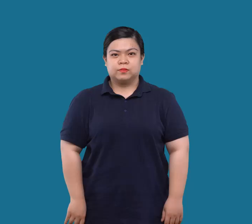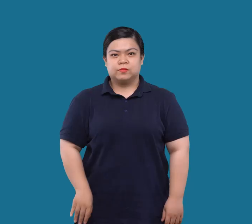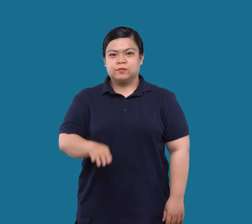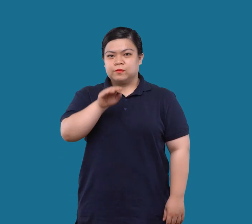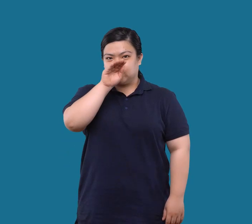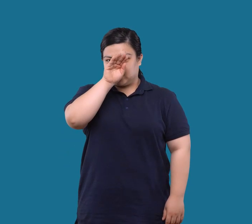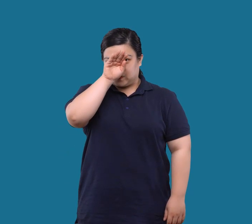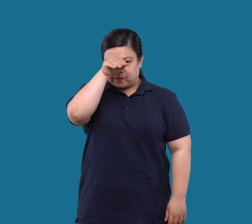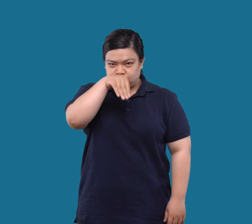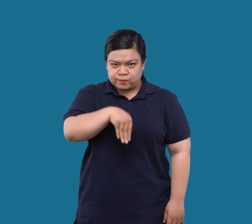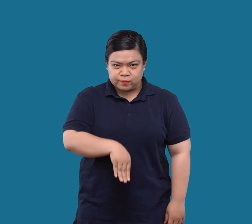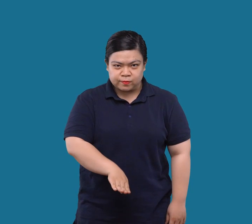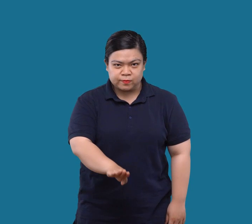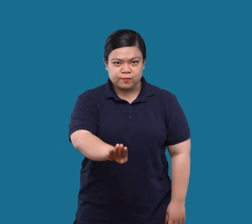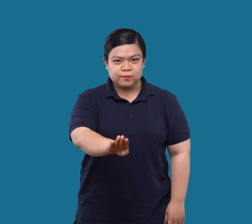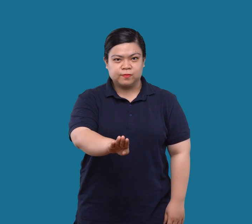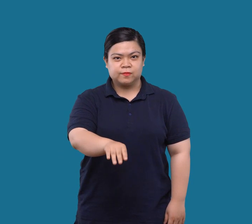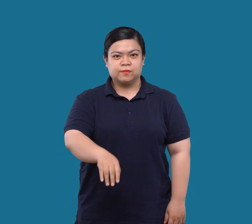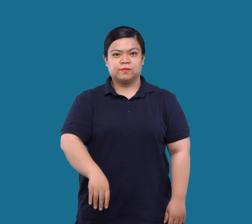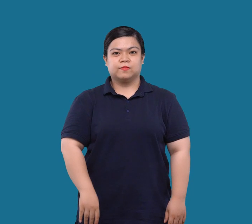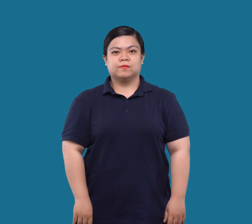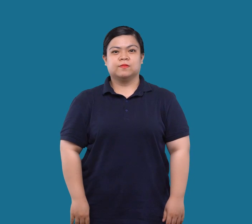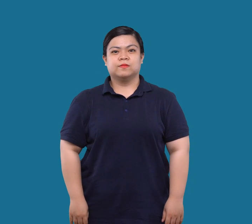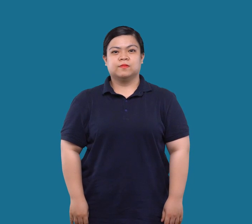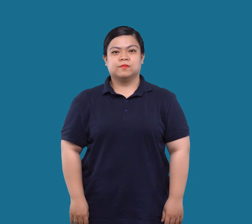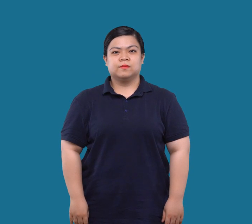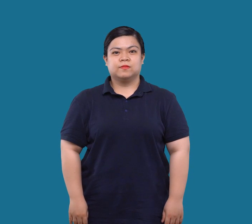con voi